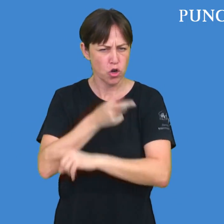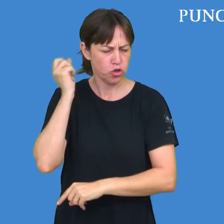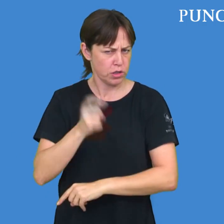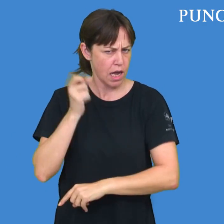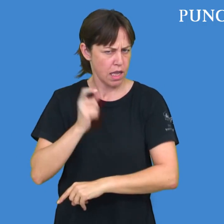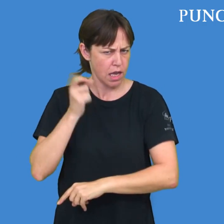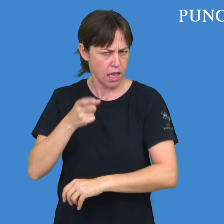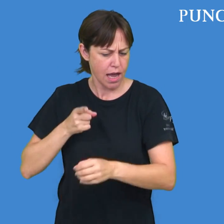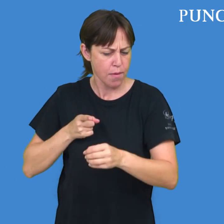frecuente